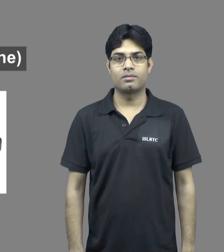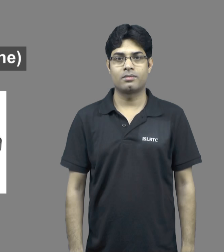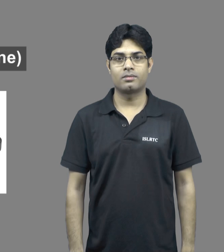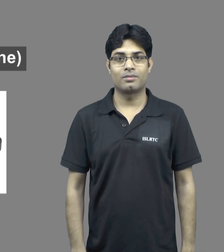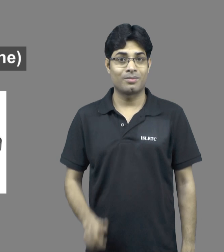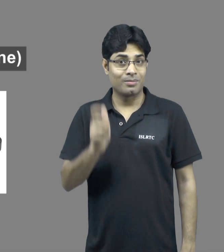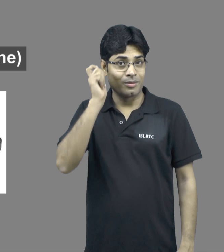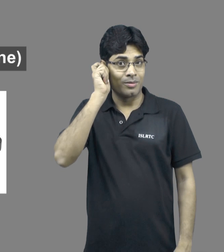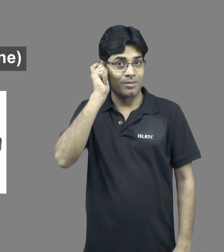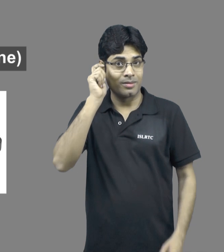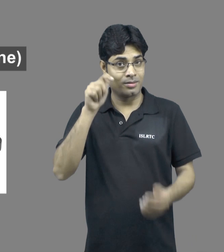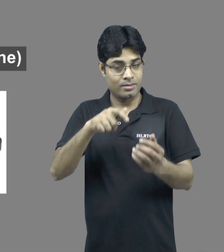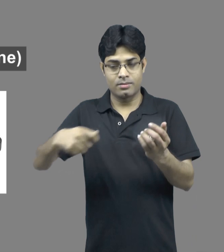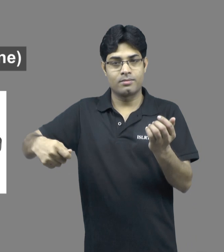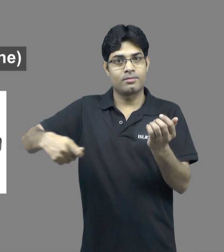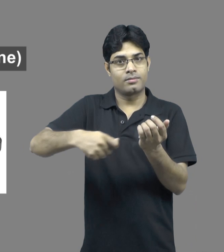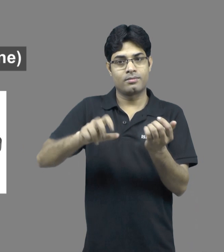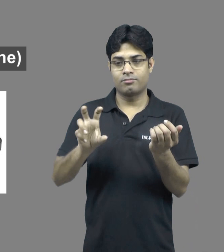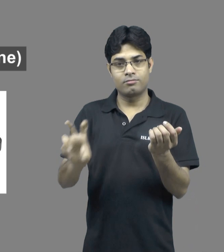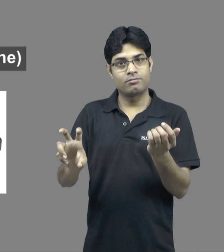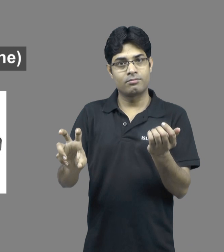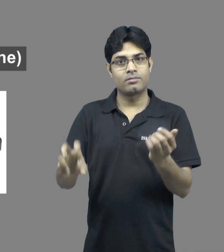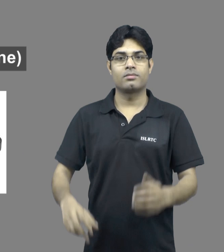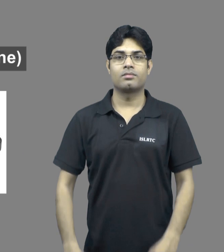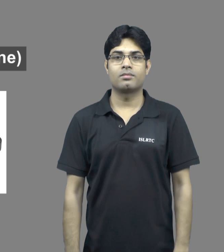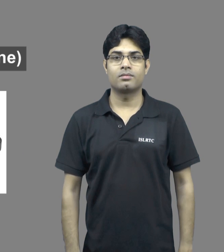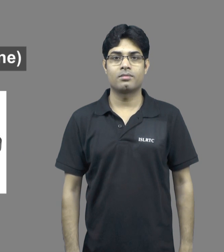Charger (Phone)